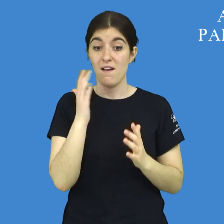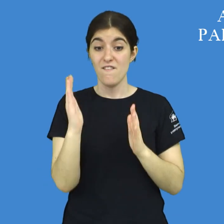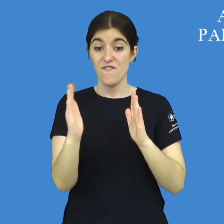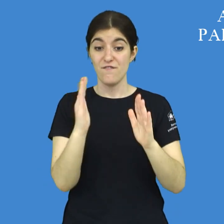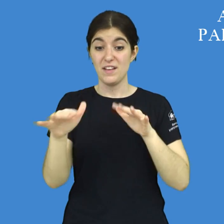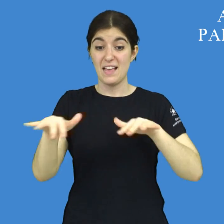época